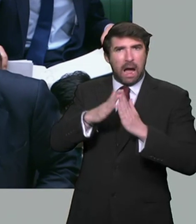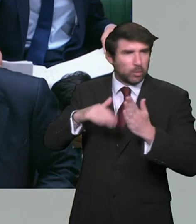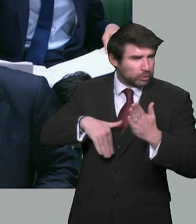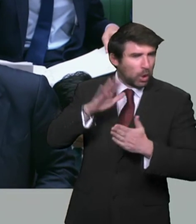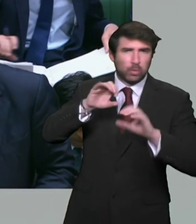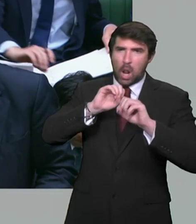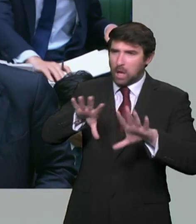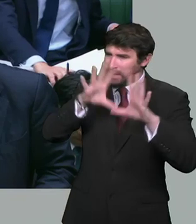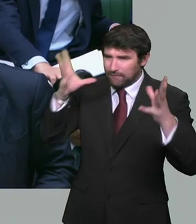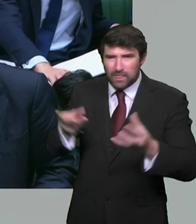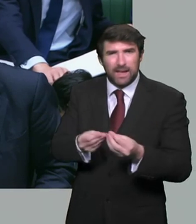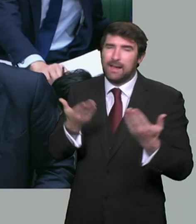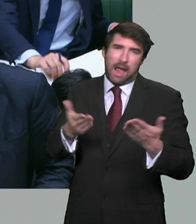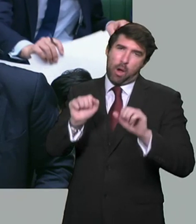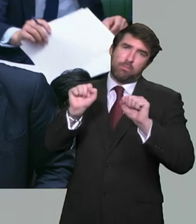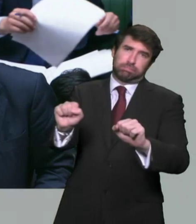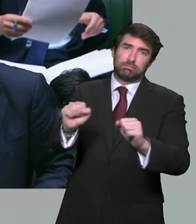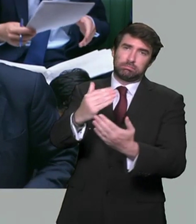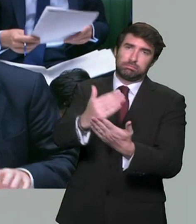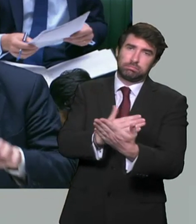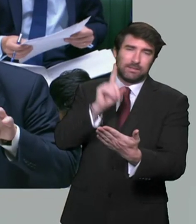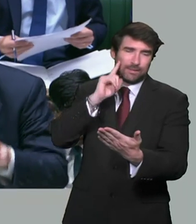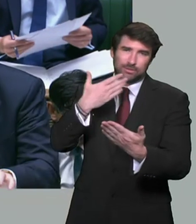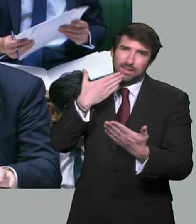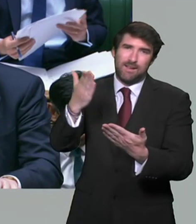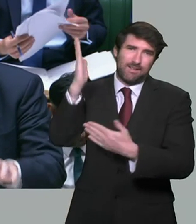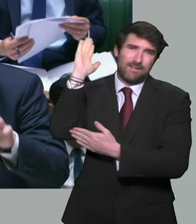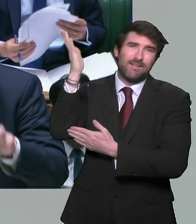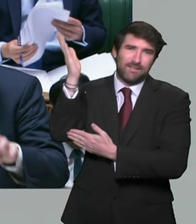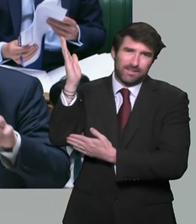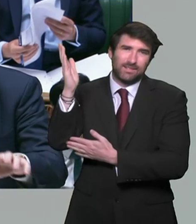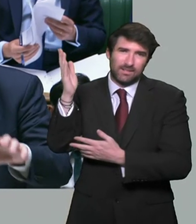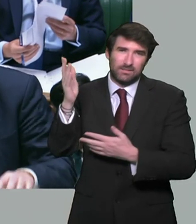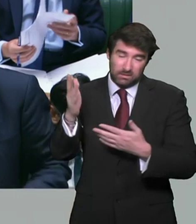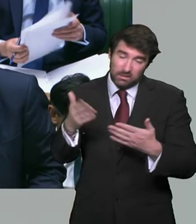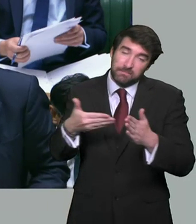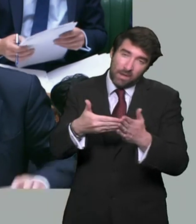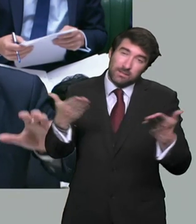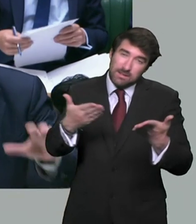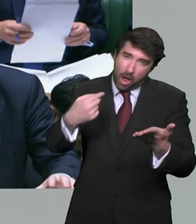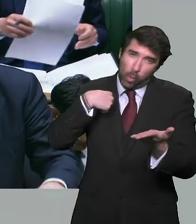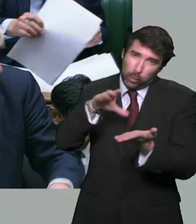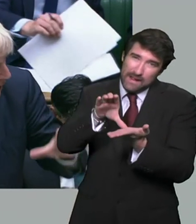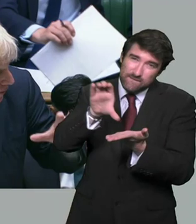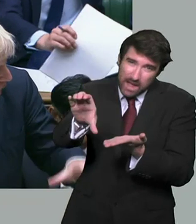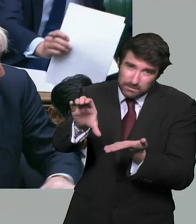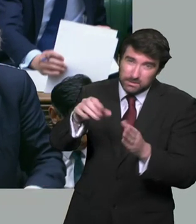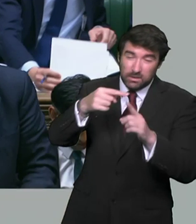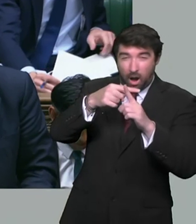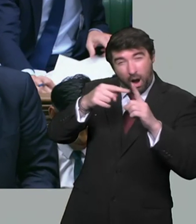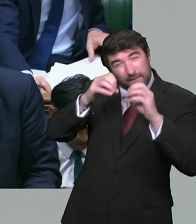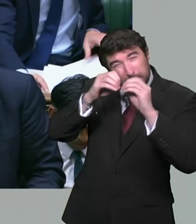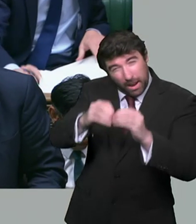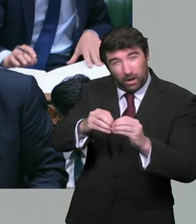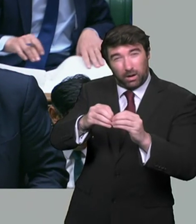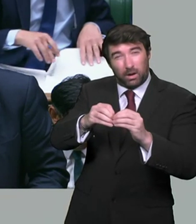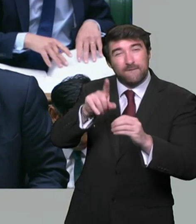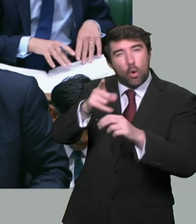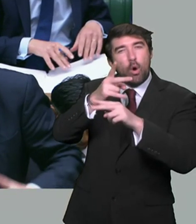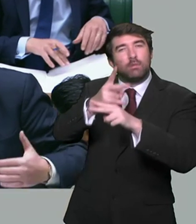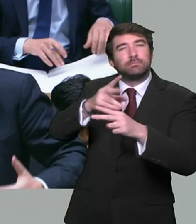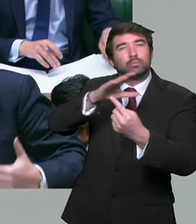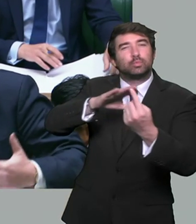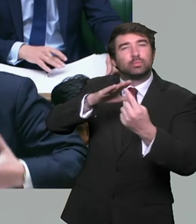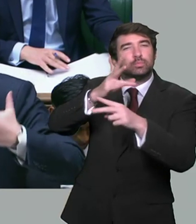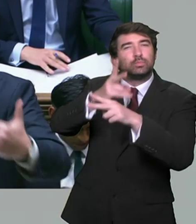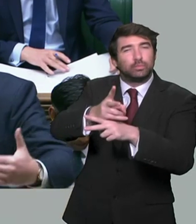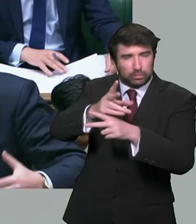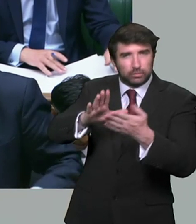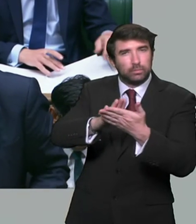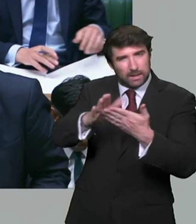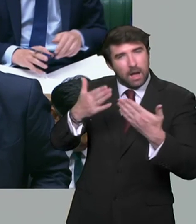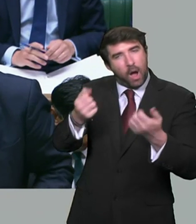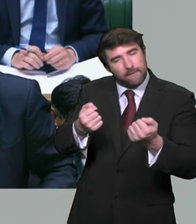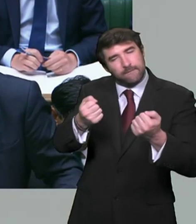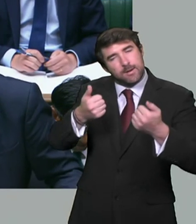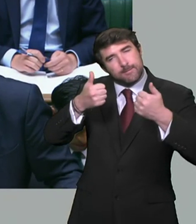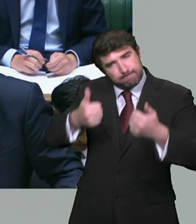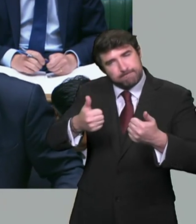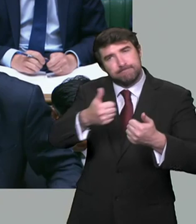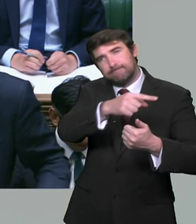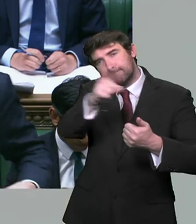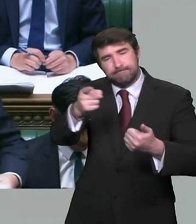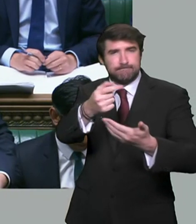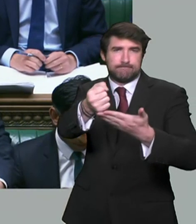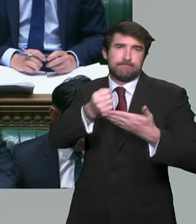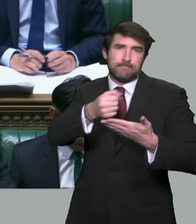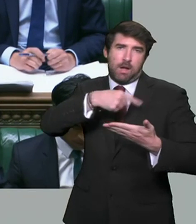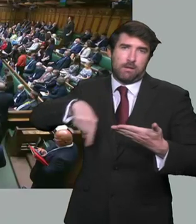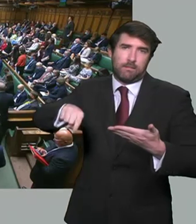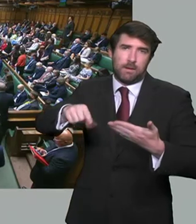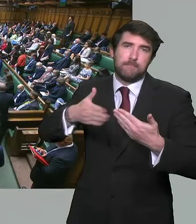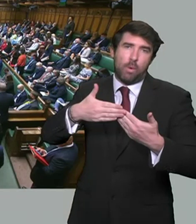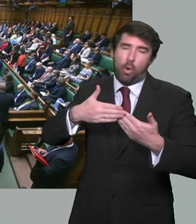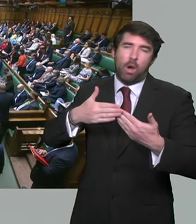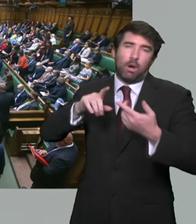What we are also doing for carers is making sure that we invest, now, half a billion pounds in their training, in their profession to make sure that they have the dignity and progression in their jobs that they deserve.